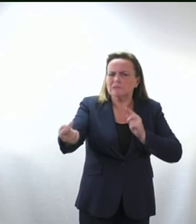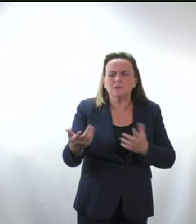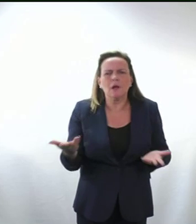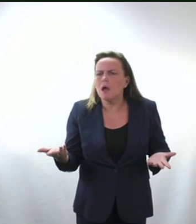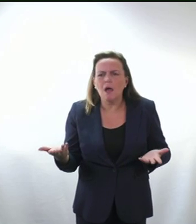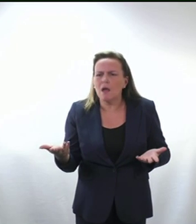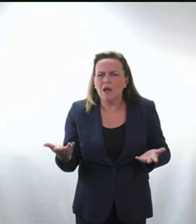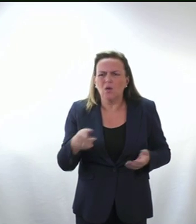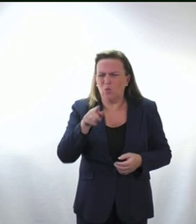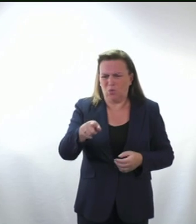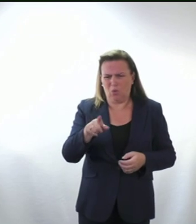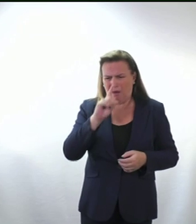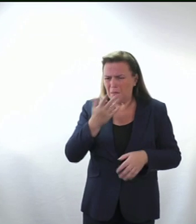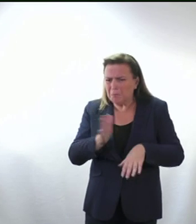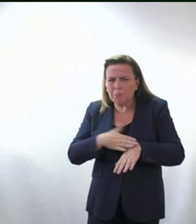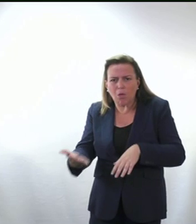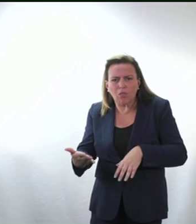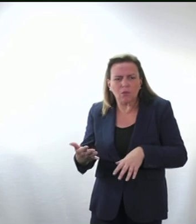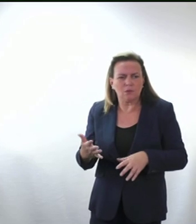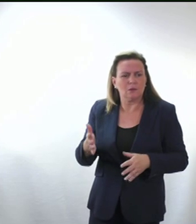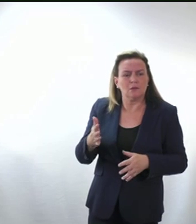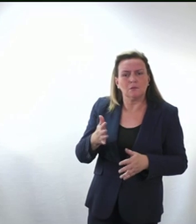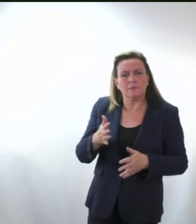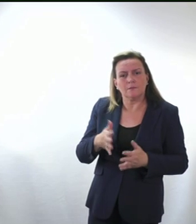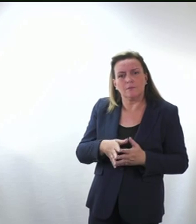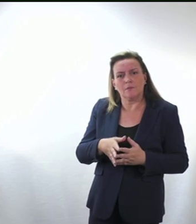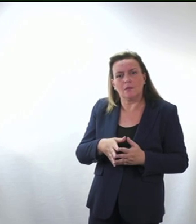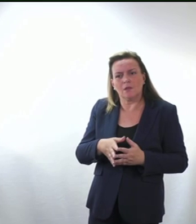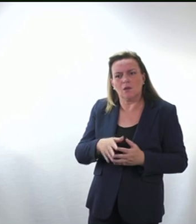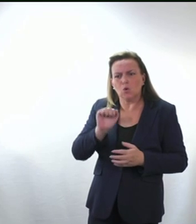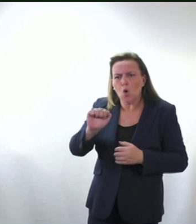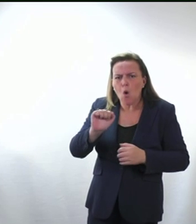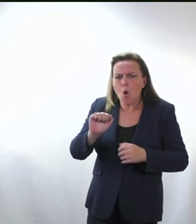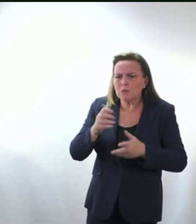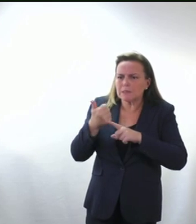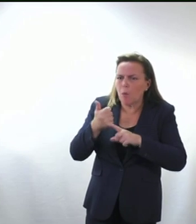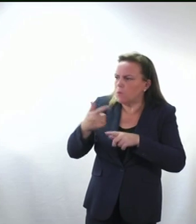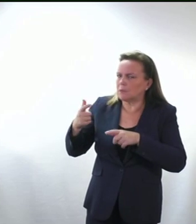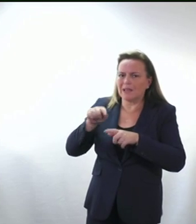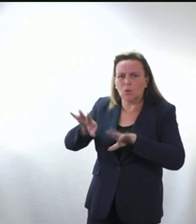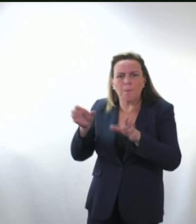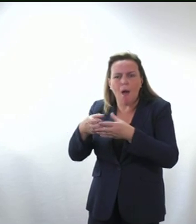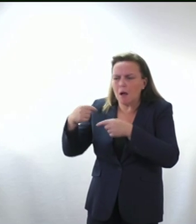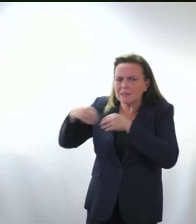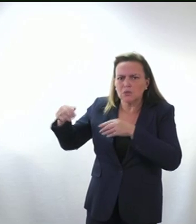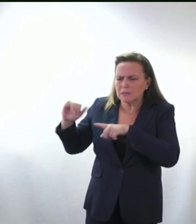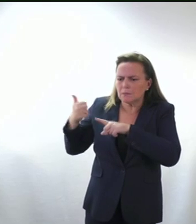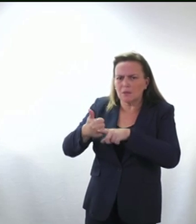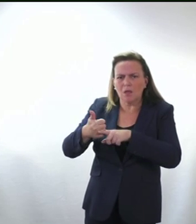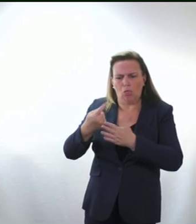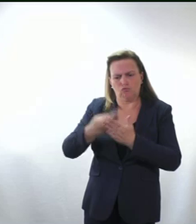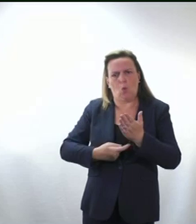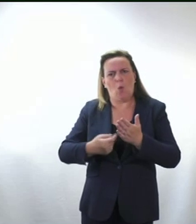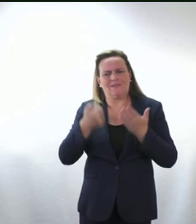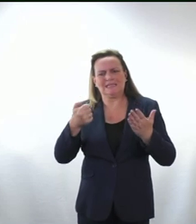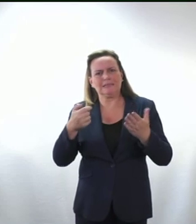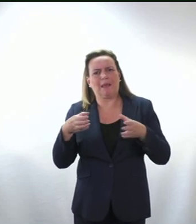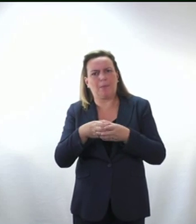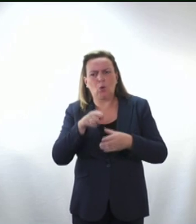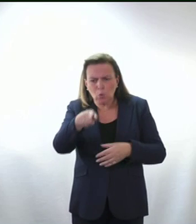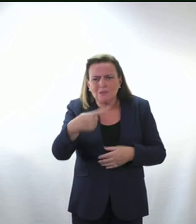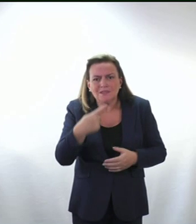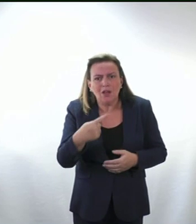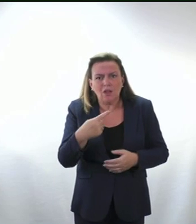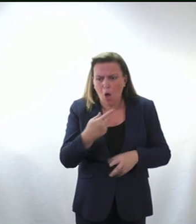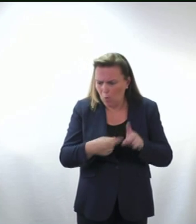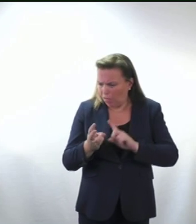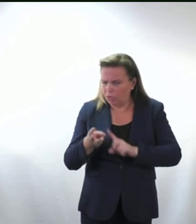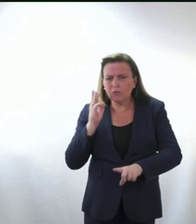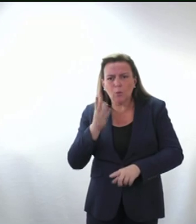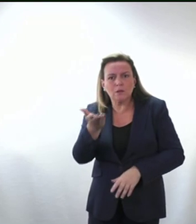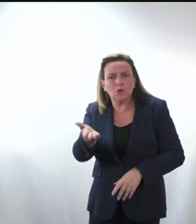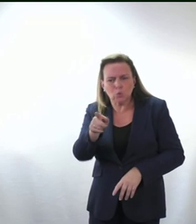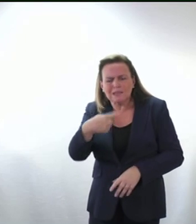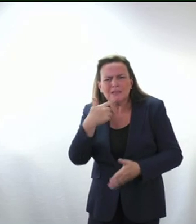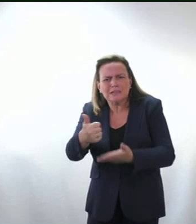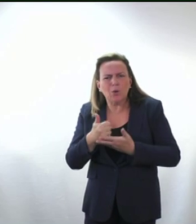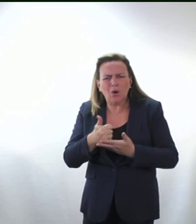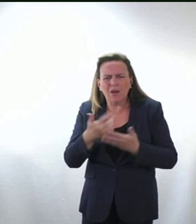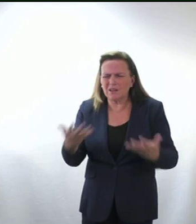He cannot even be bothered to mobilise his own Benches to support something as fundamental as the rule of six, which he himself said only three weeks ago that he supported.